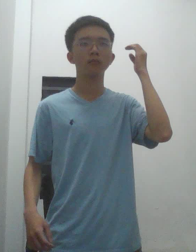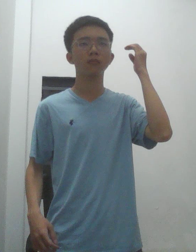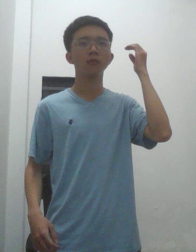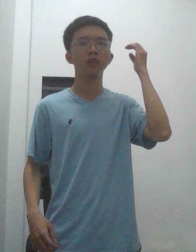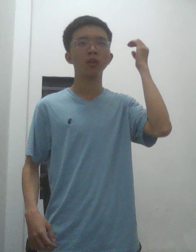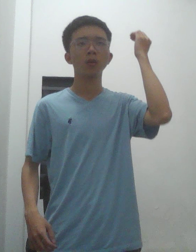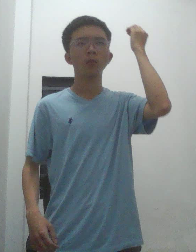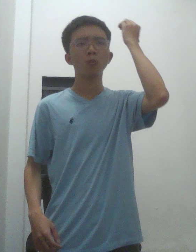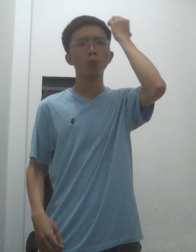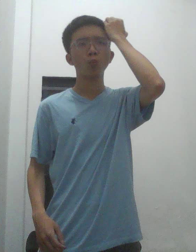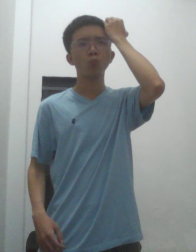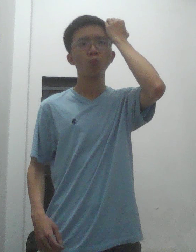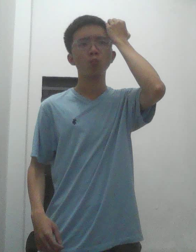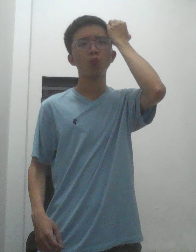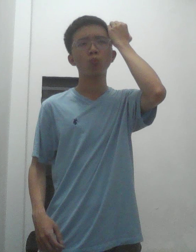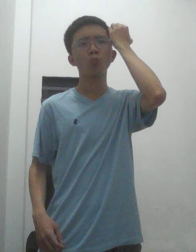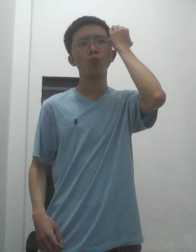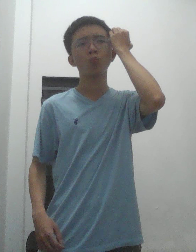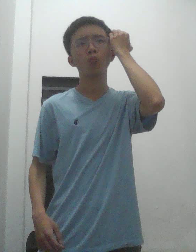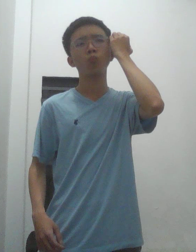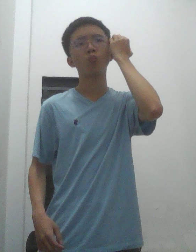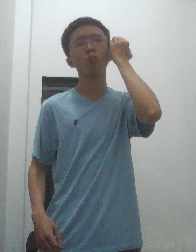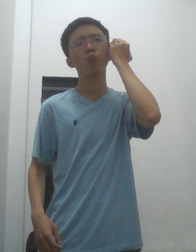oi troi